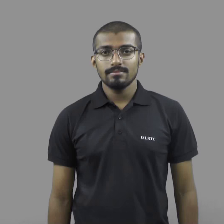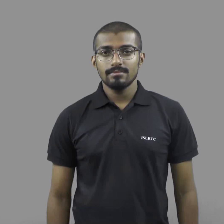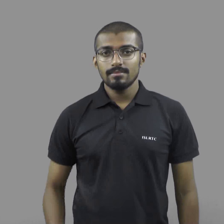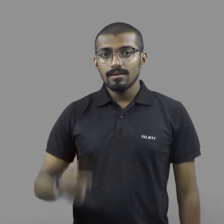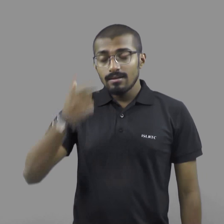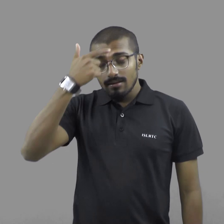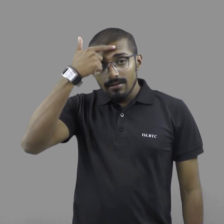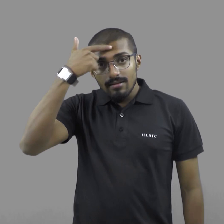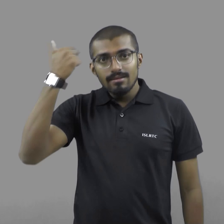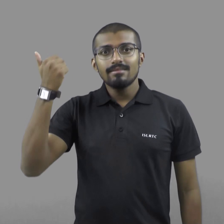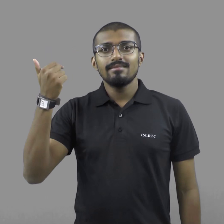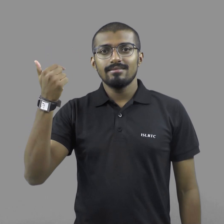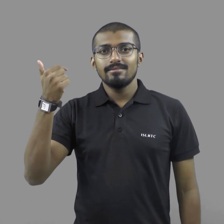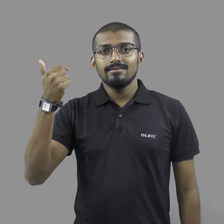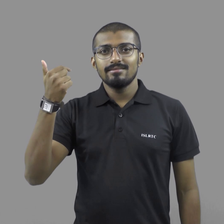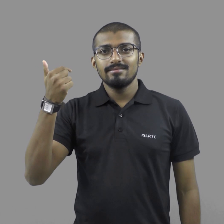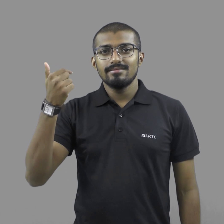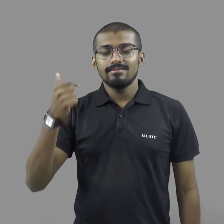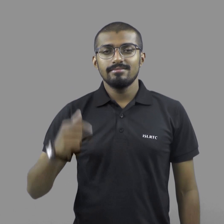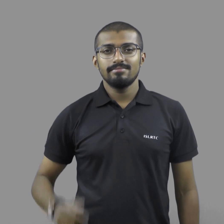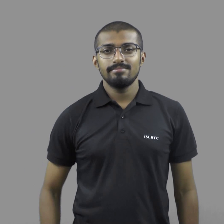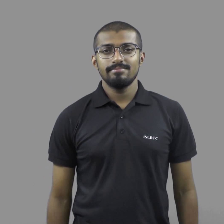Luck